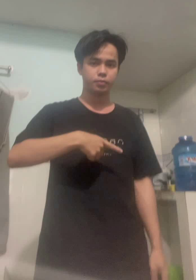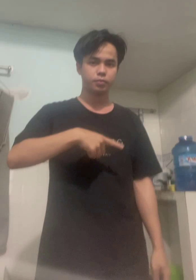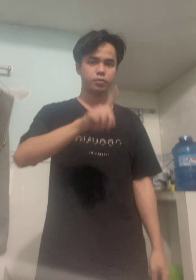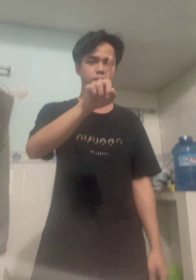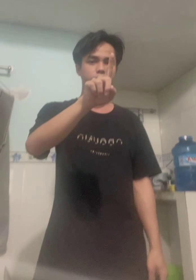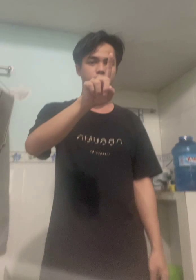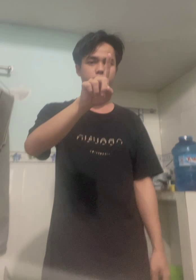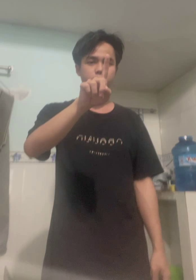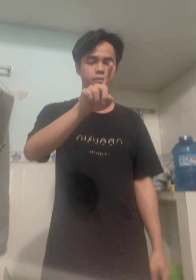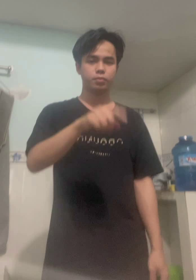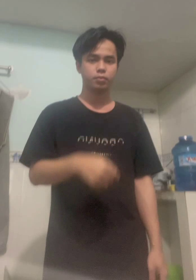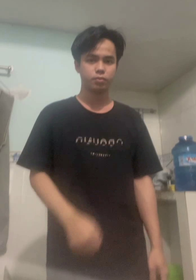di